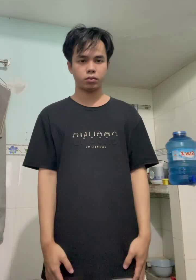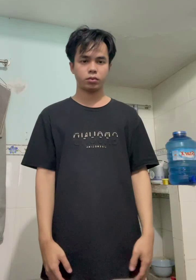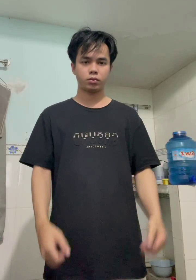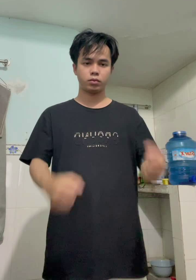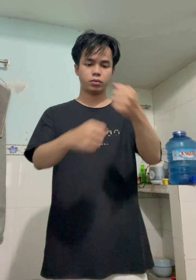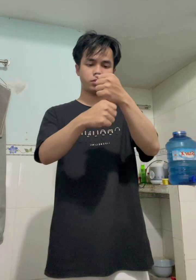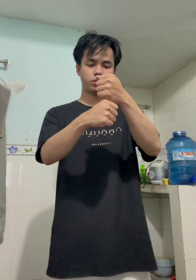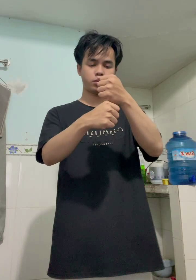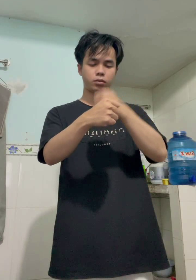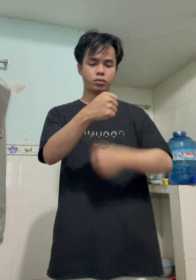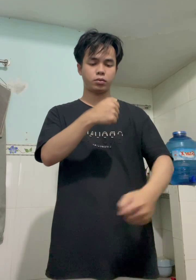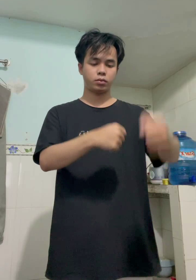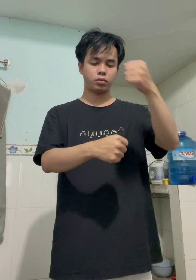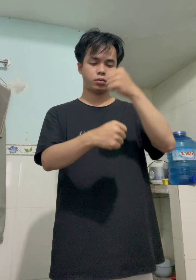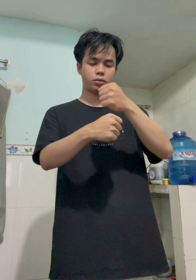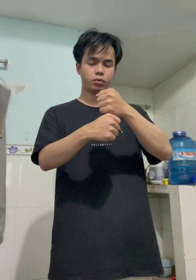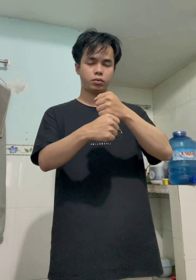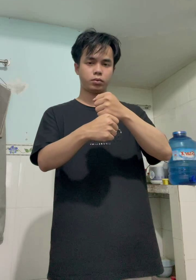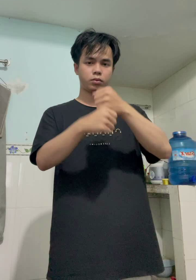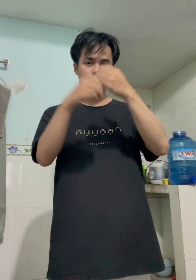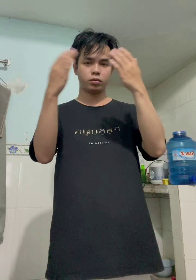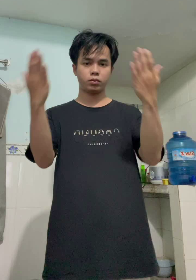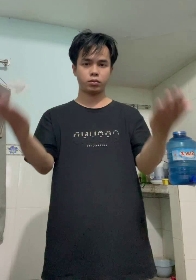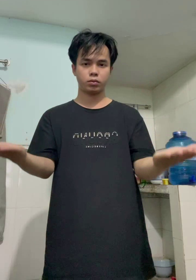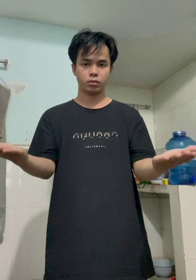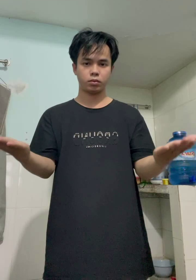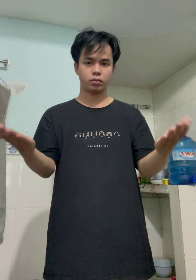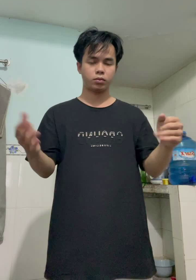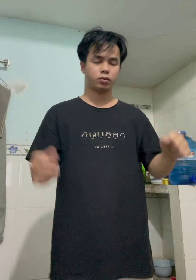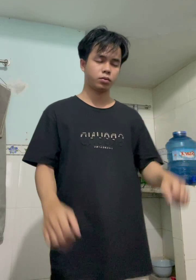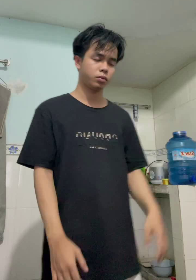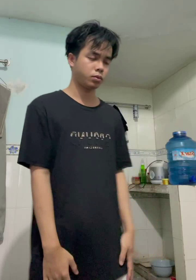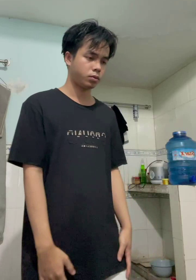nam nay